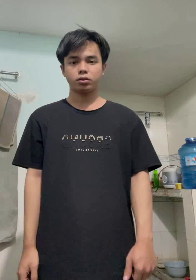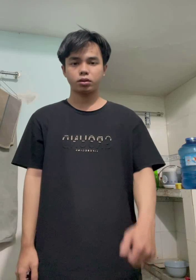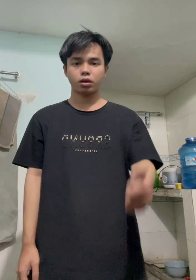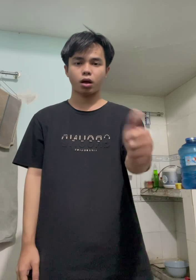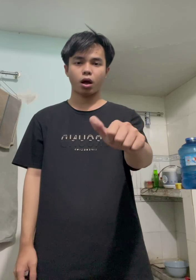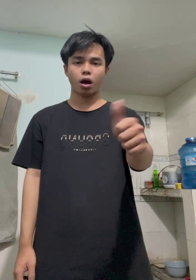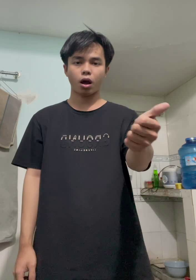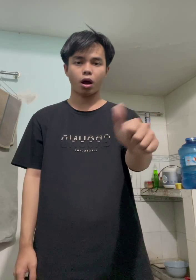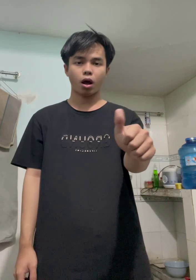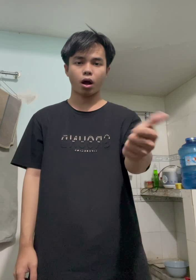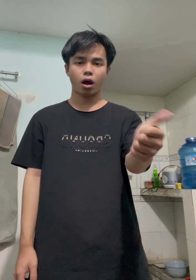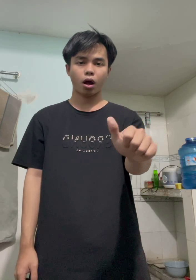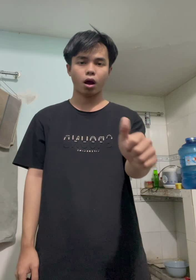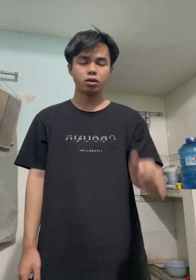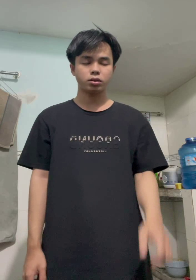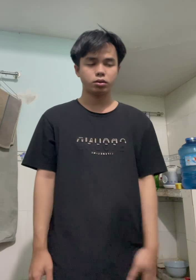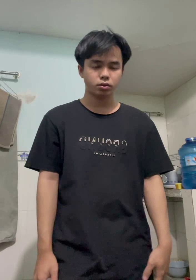ai